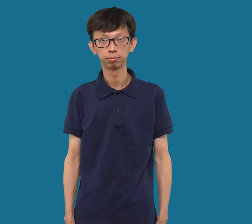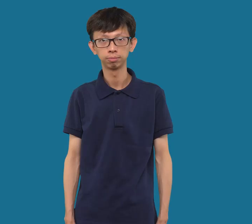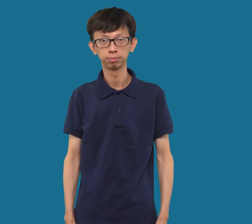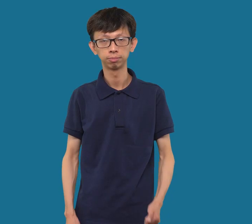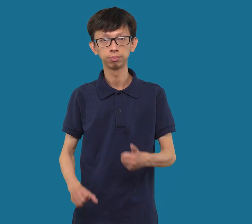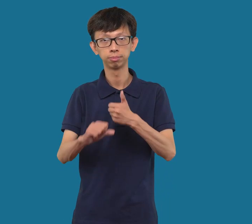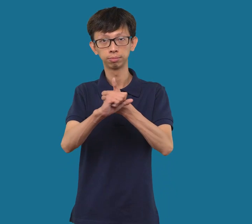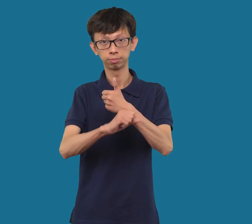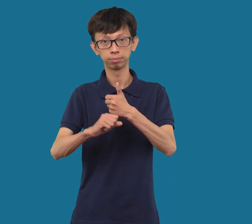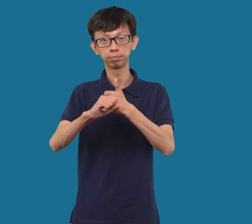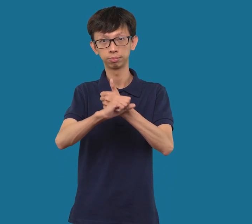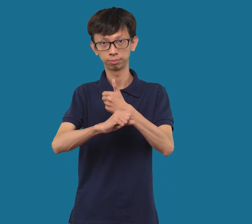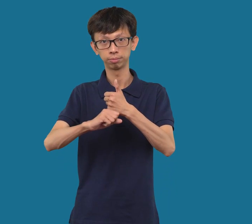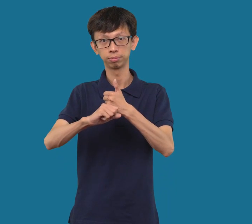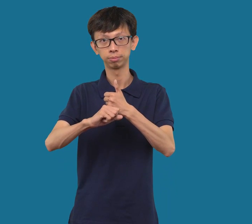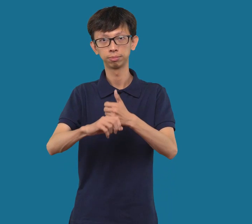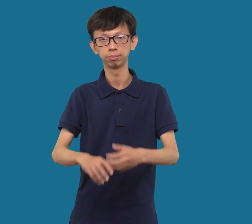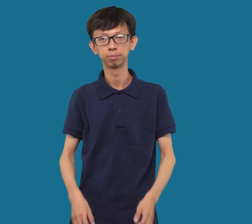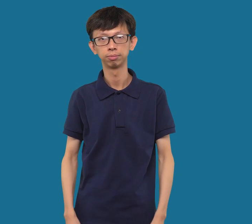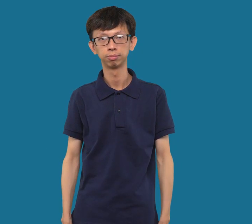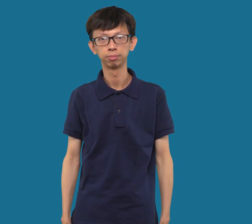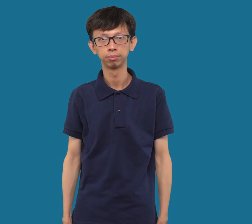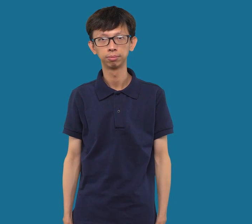lái tàu hỏa